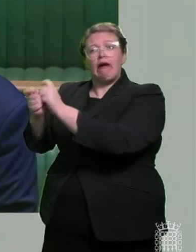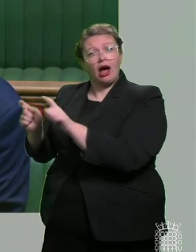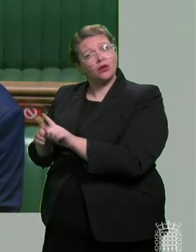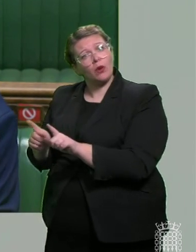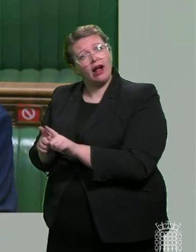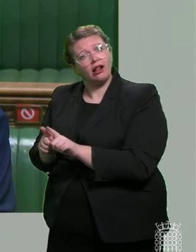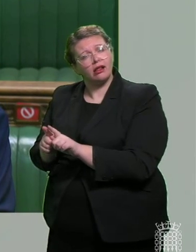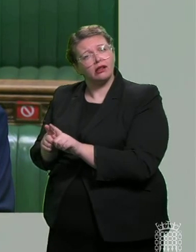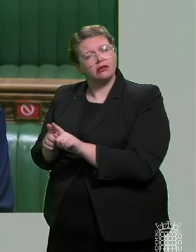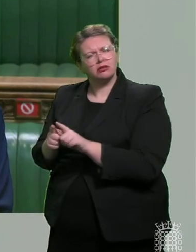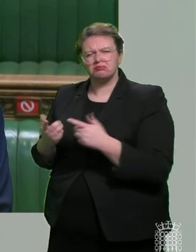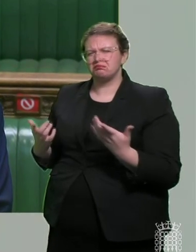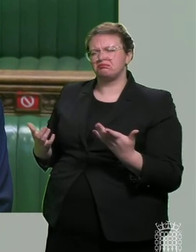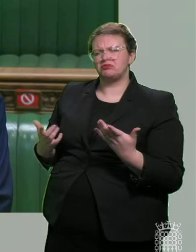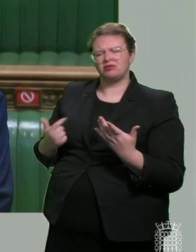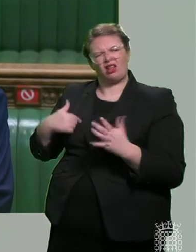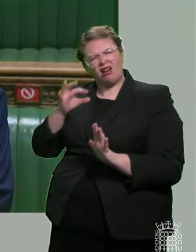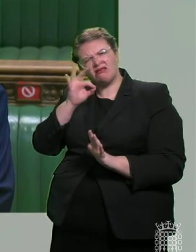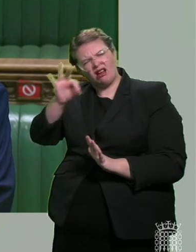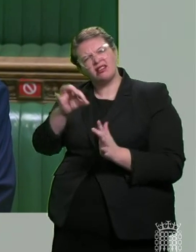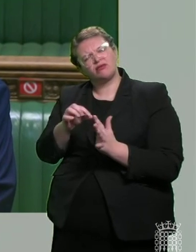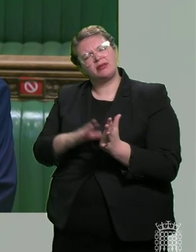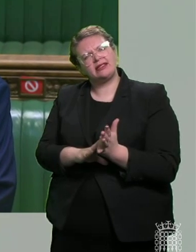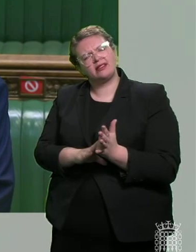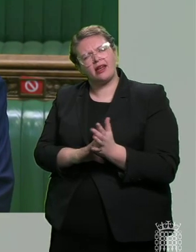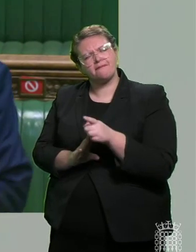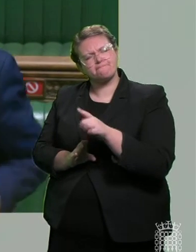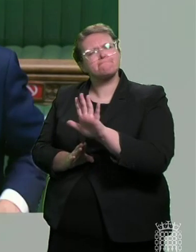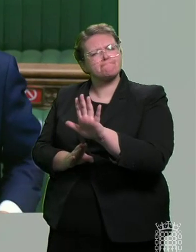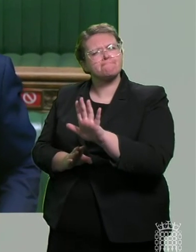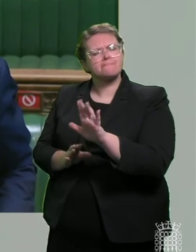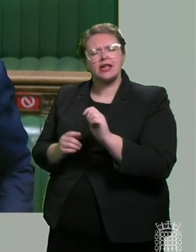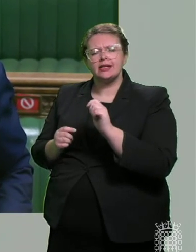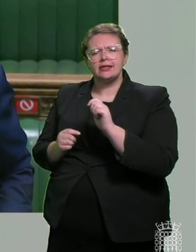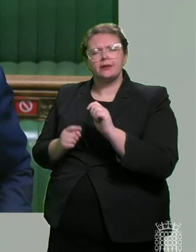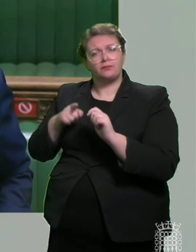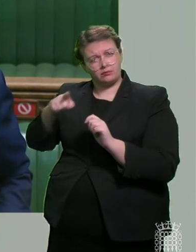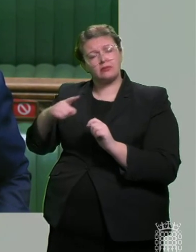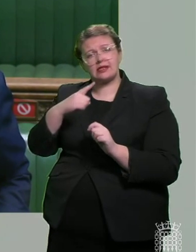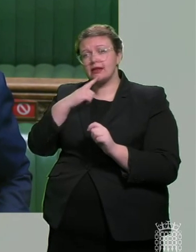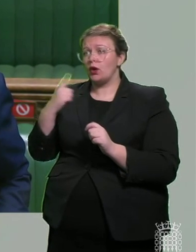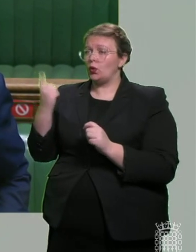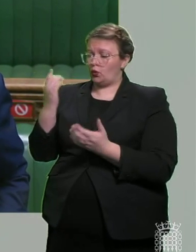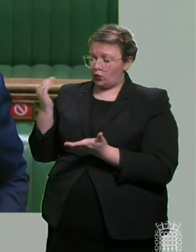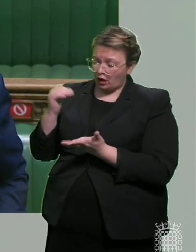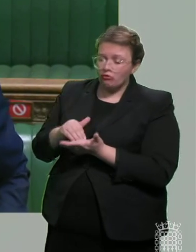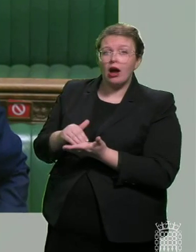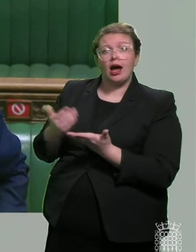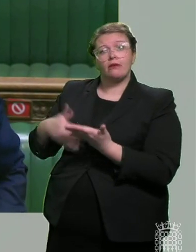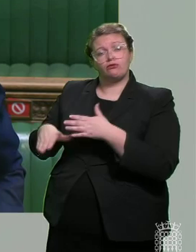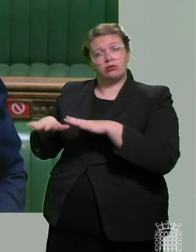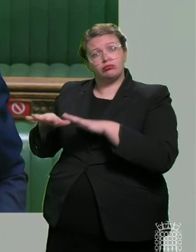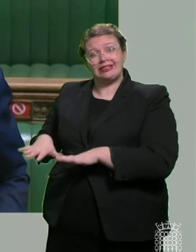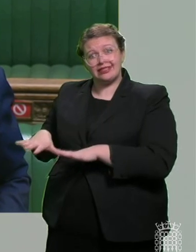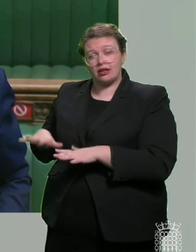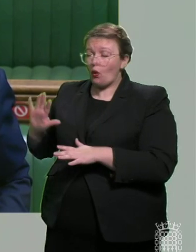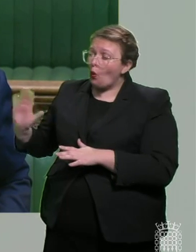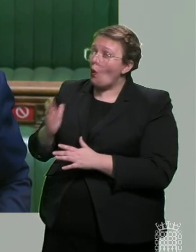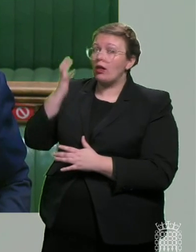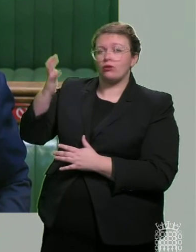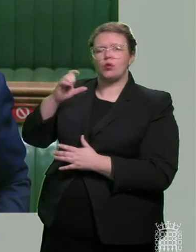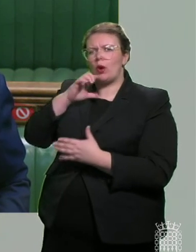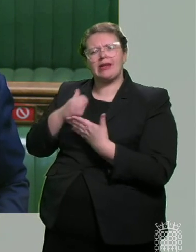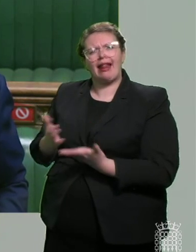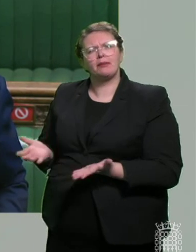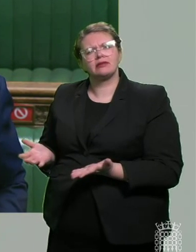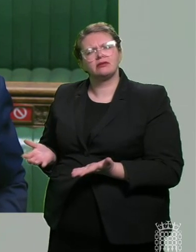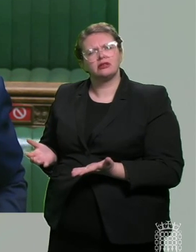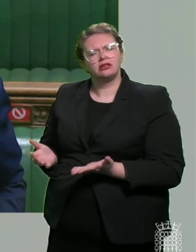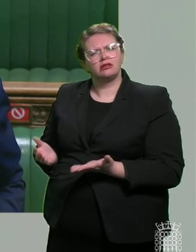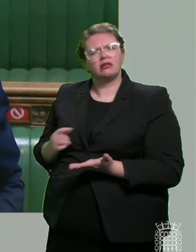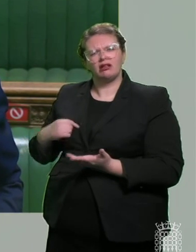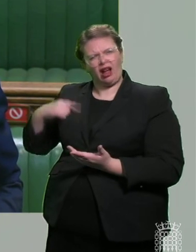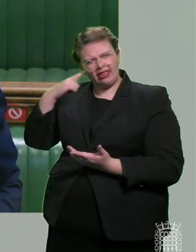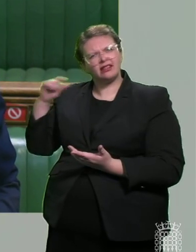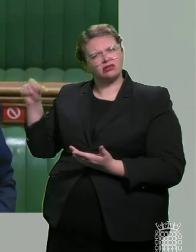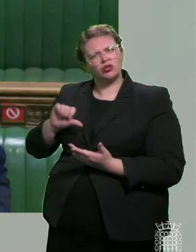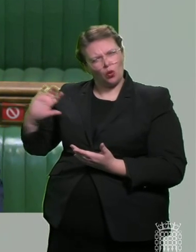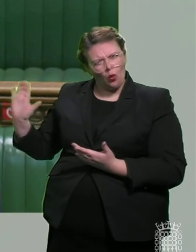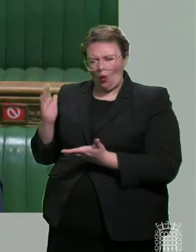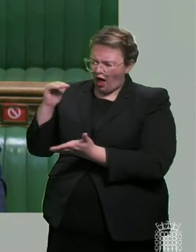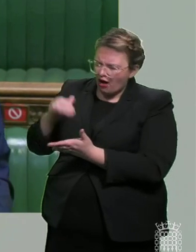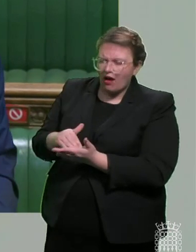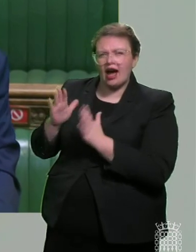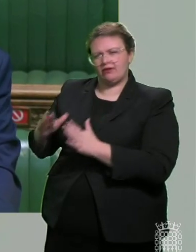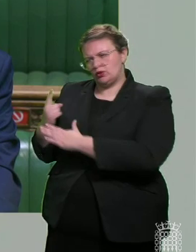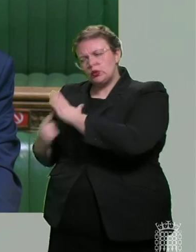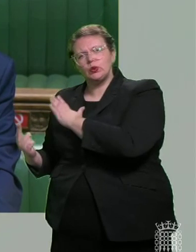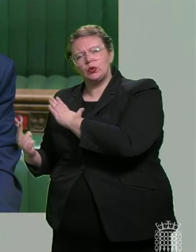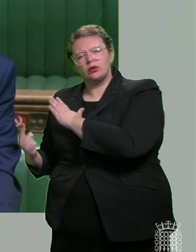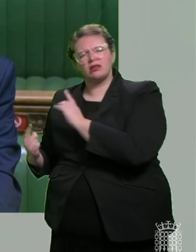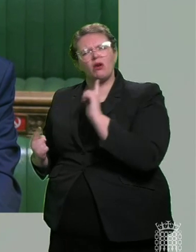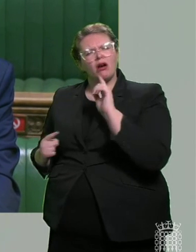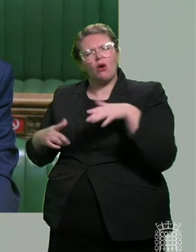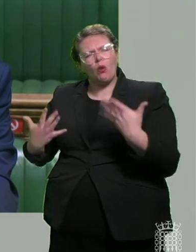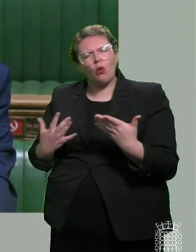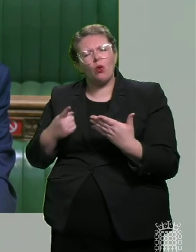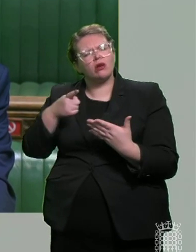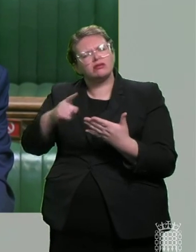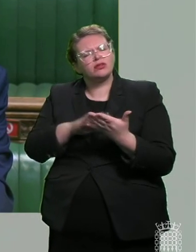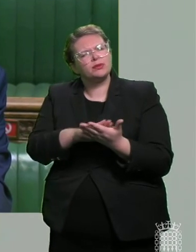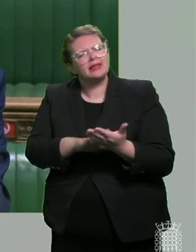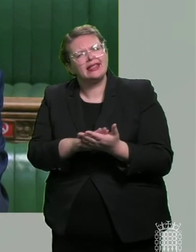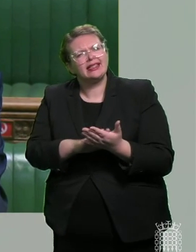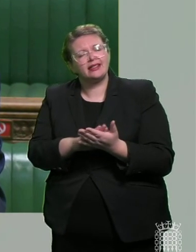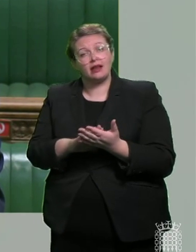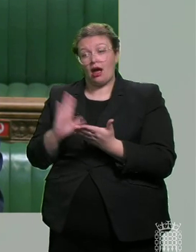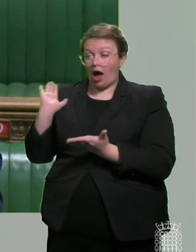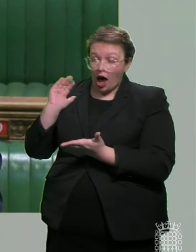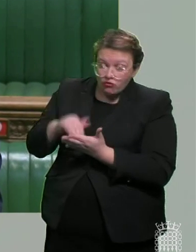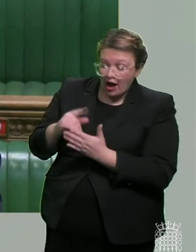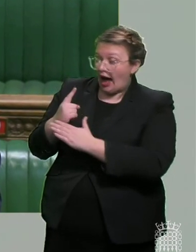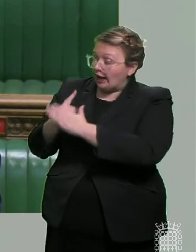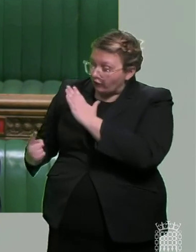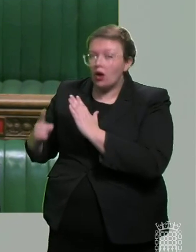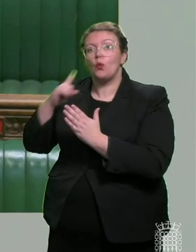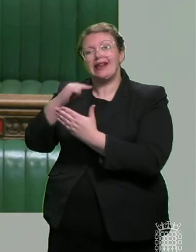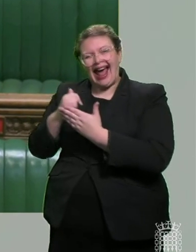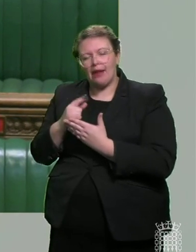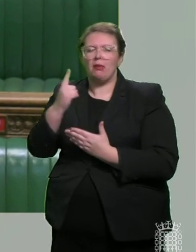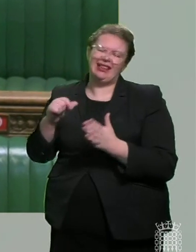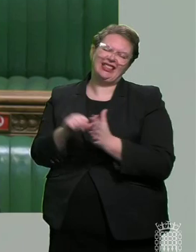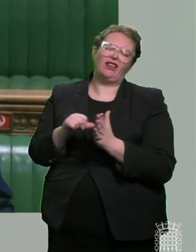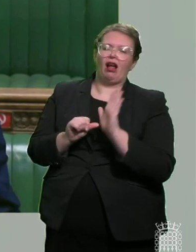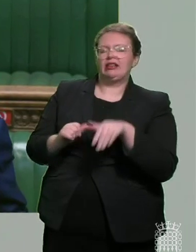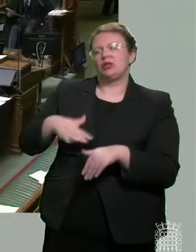Just as a matter of common sense, is the Prime Minister really saying that quarantining all arrivals would make no difference to fighting new variants of the virus, or is he saying that quarantining all arrivals at the border would make a difference but it is too difficult?